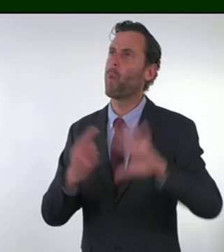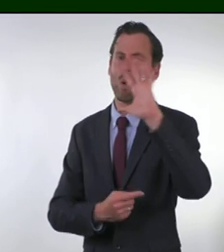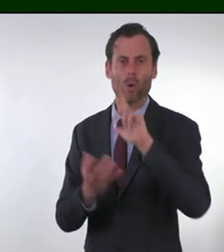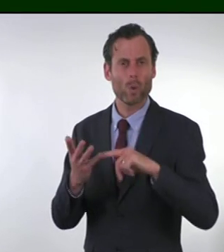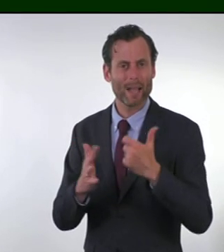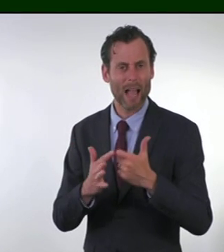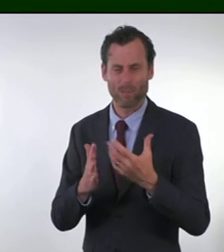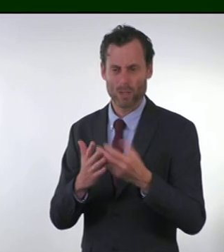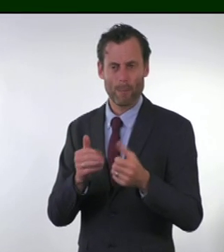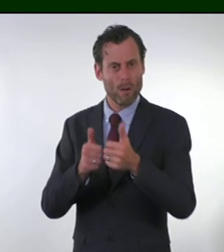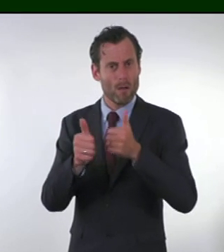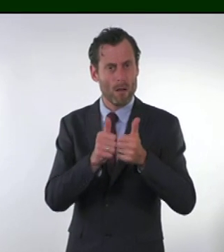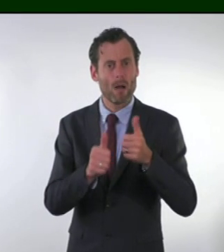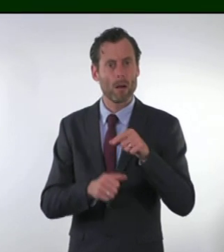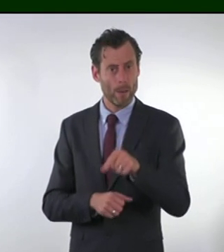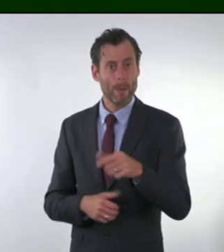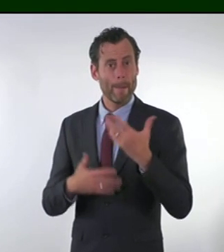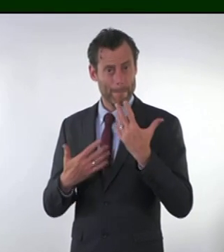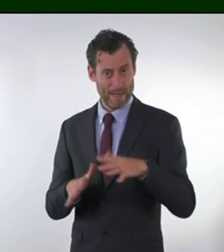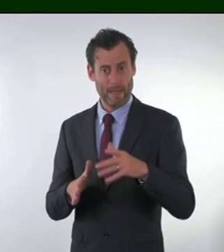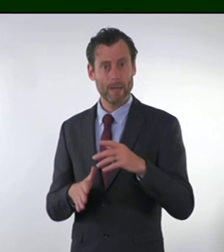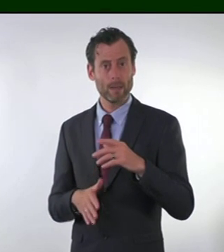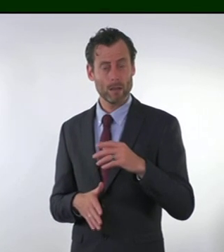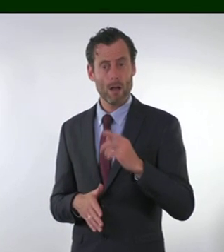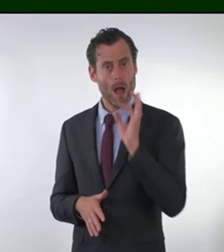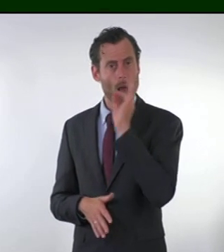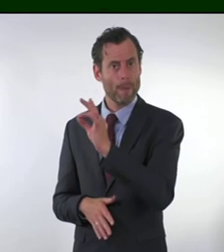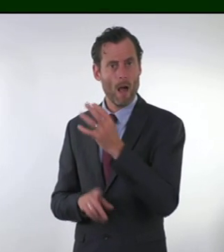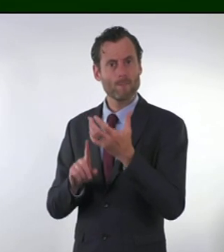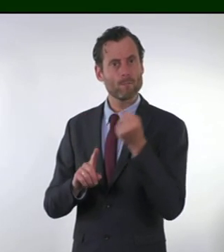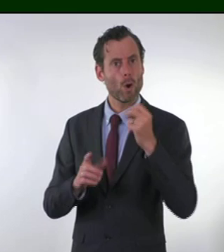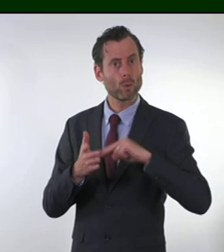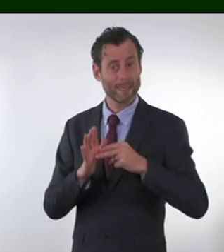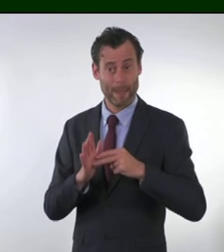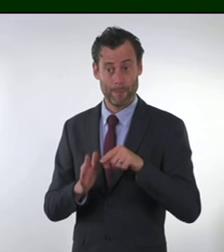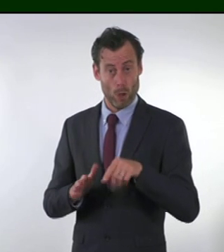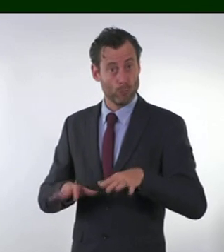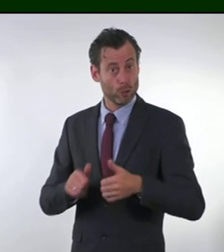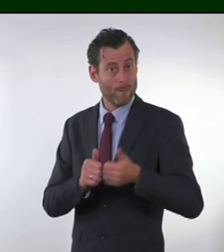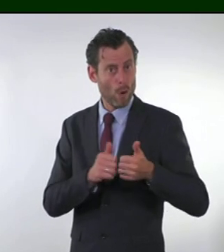Manufacturing companies have been large users of the furlough scheme and are very grateful for it.